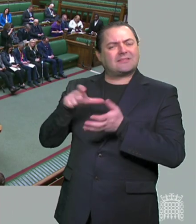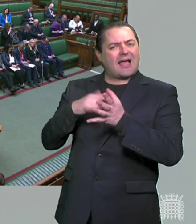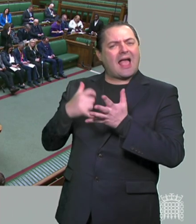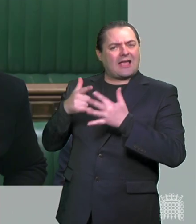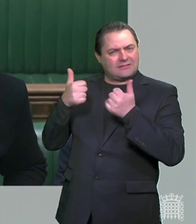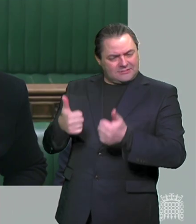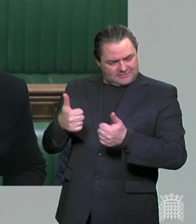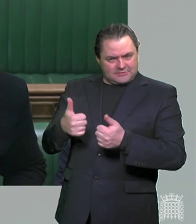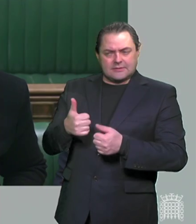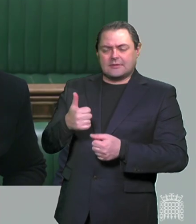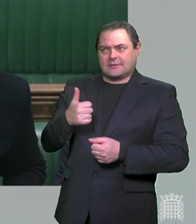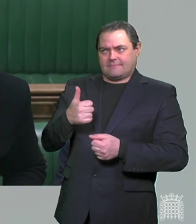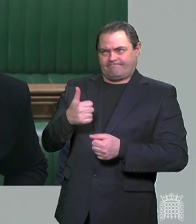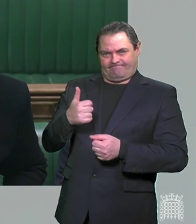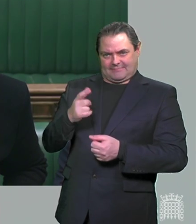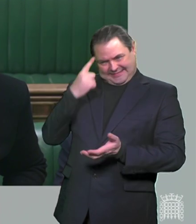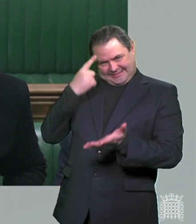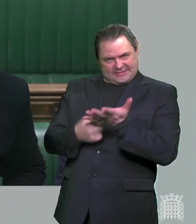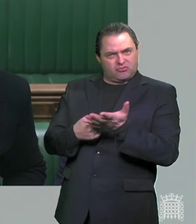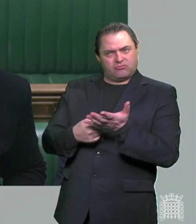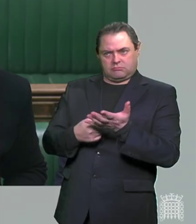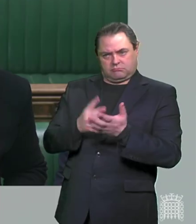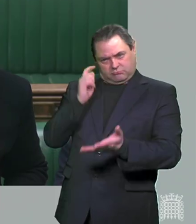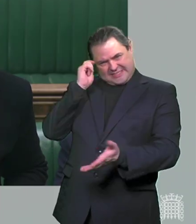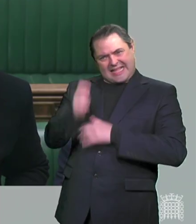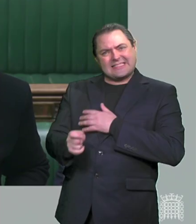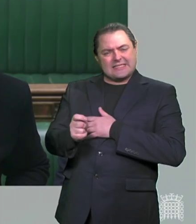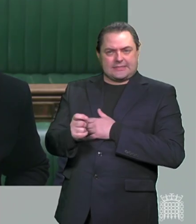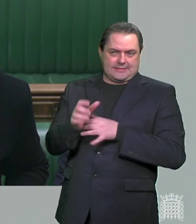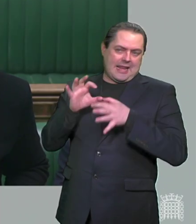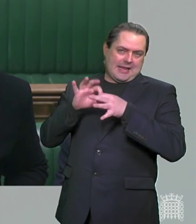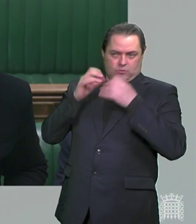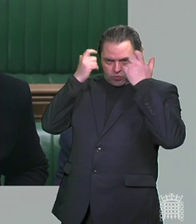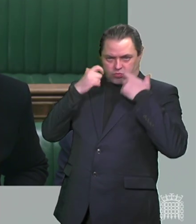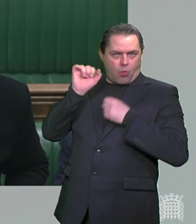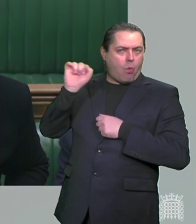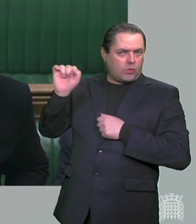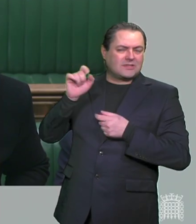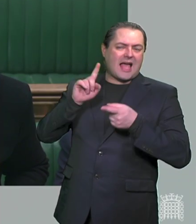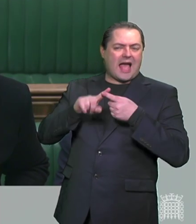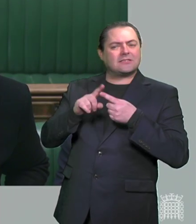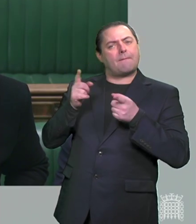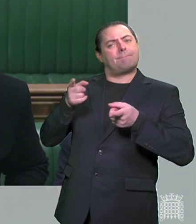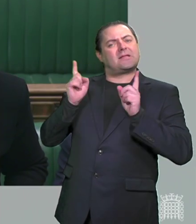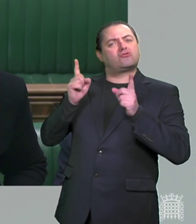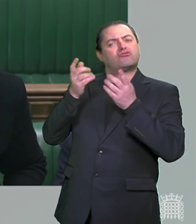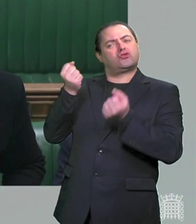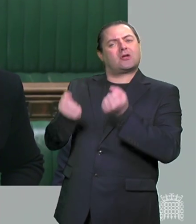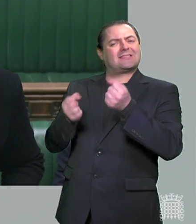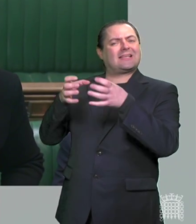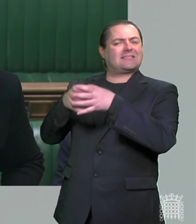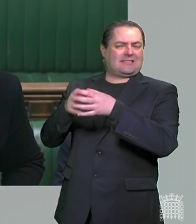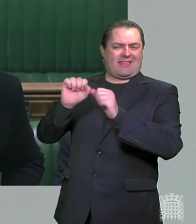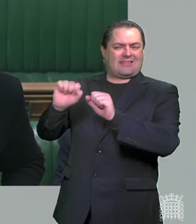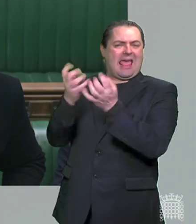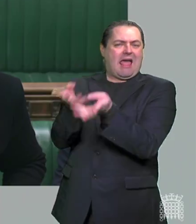Sentencing is, of course, a matter for the independent judiciary, the Ministry of Justice and the Sentencing Council.